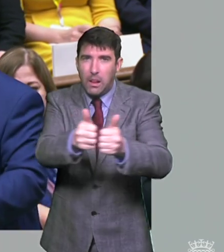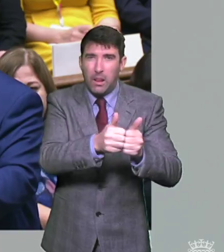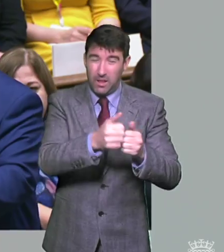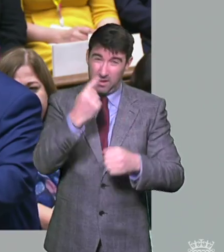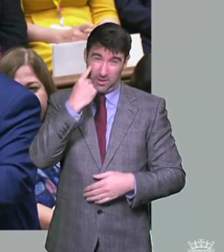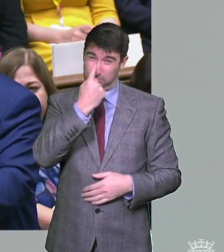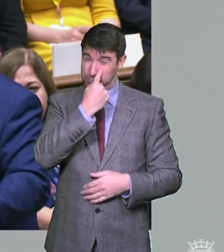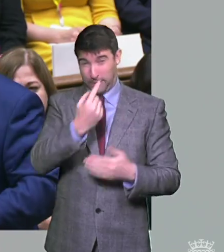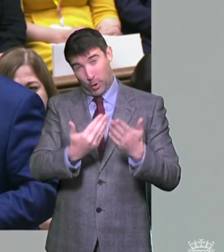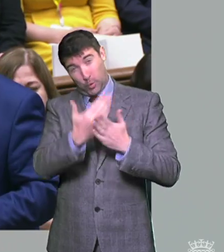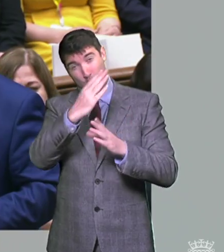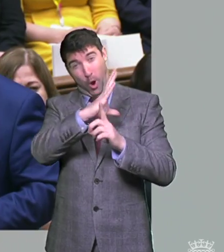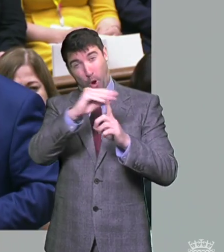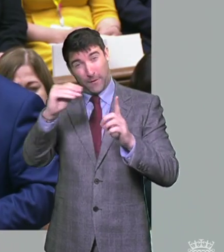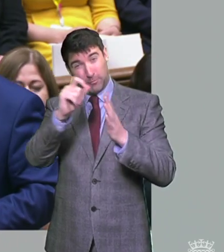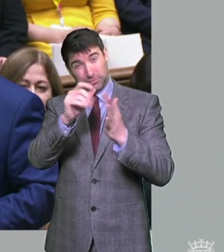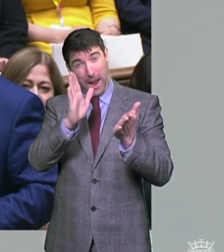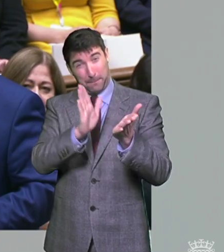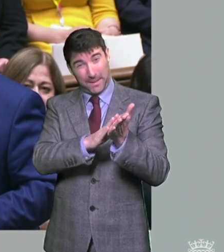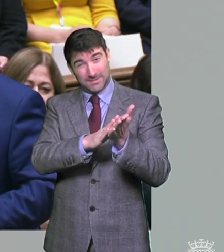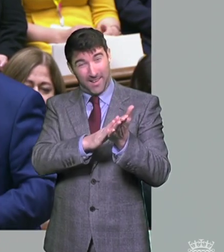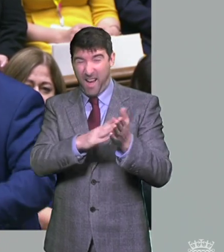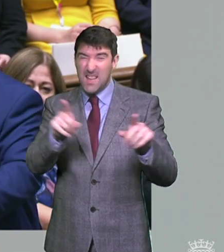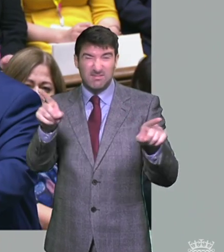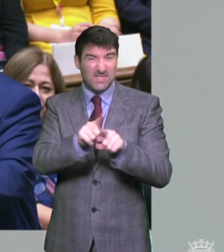The Prime Minister promised to govern with integrity and humility.